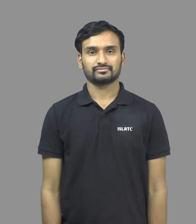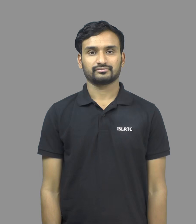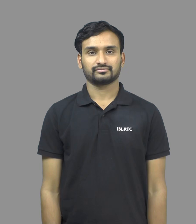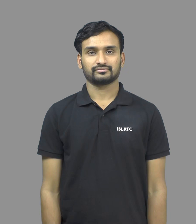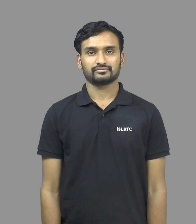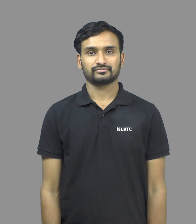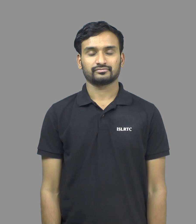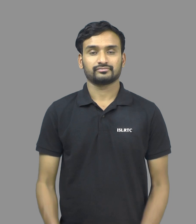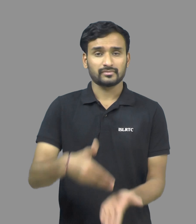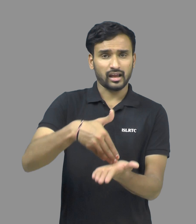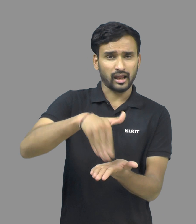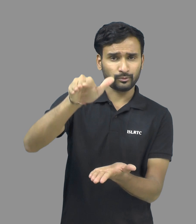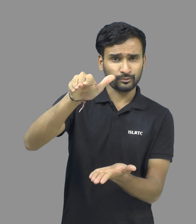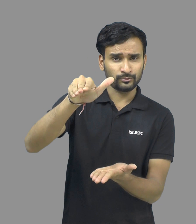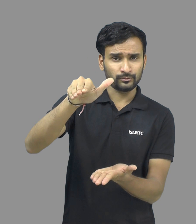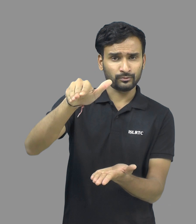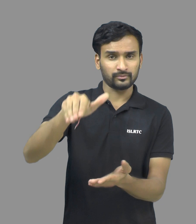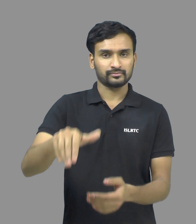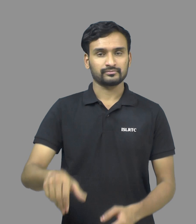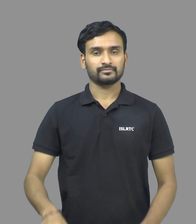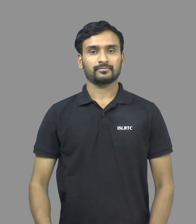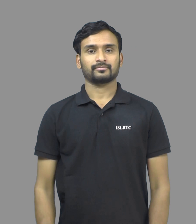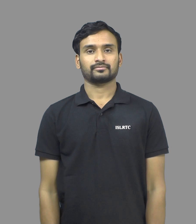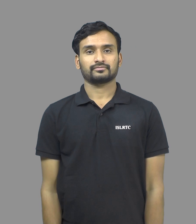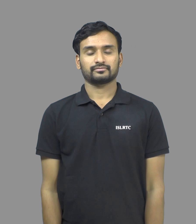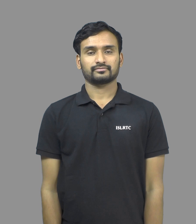Kick Eject Fire From Job